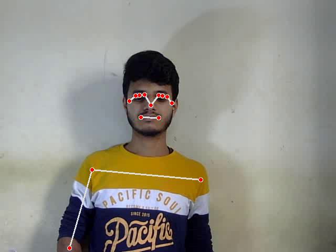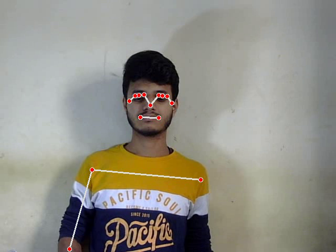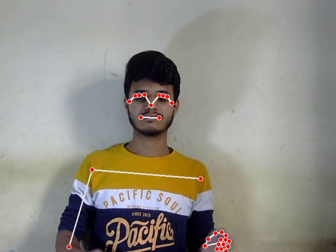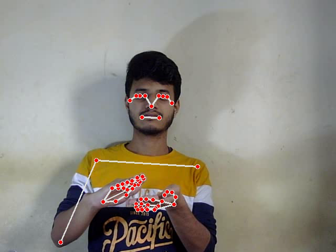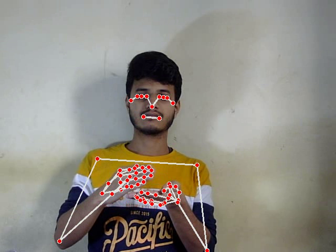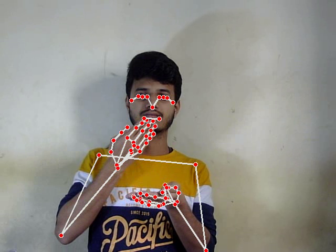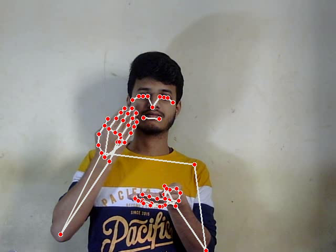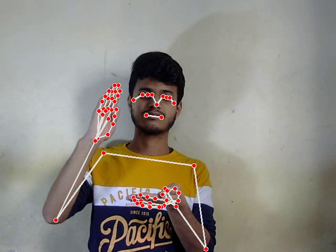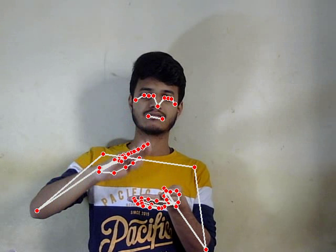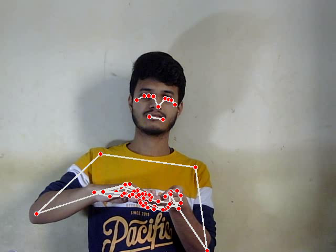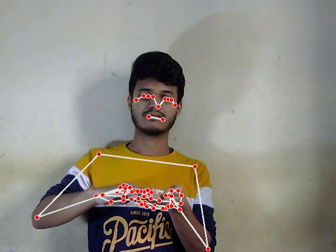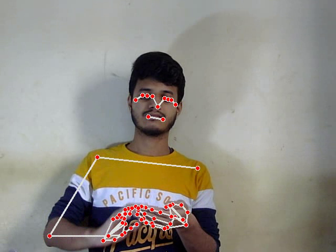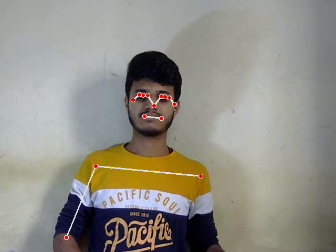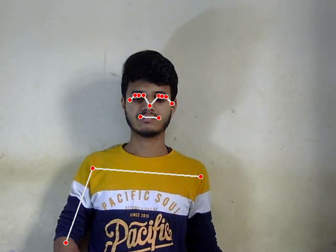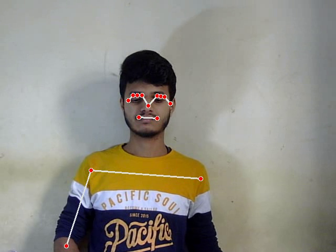bad